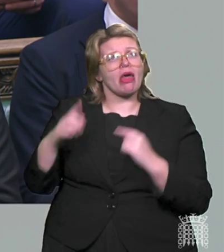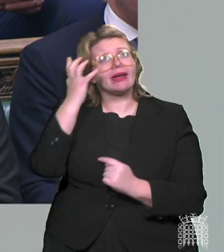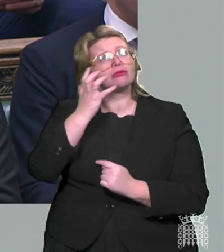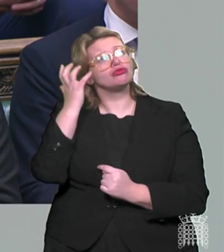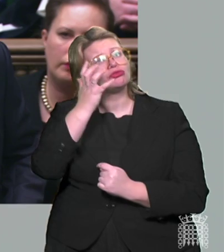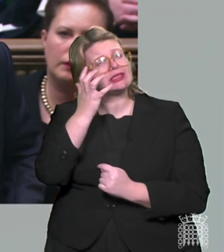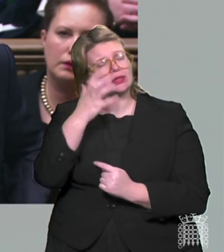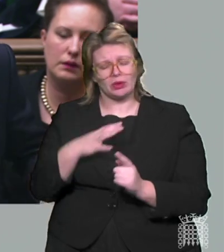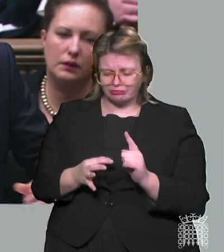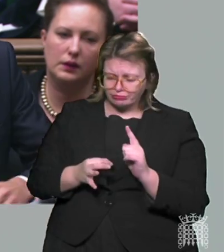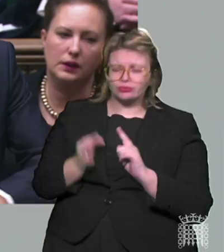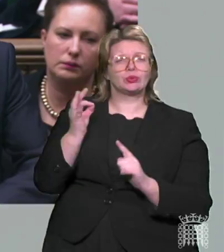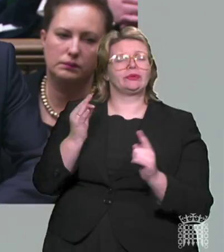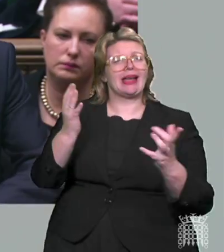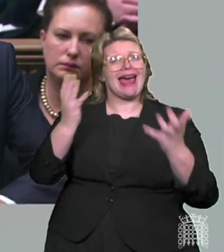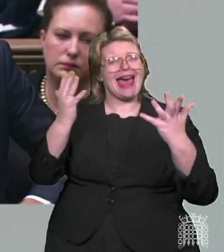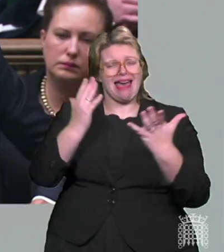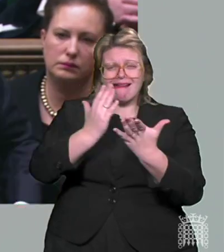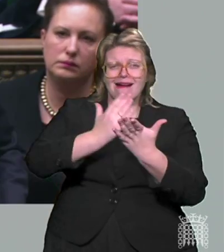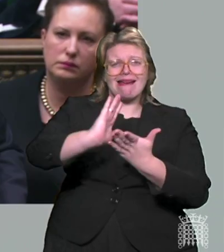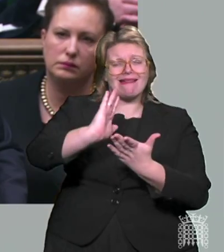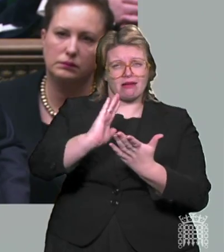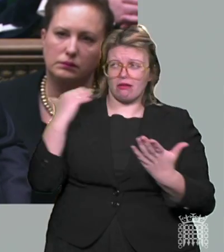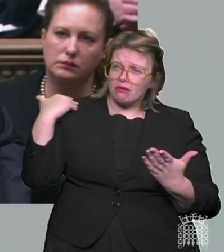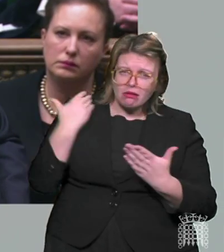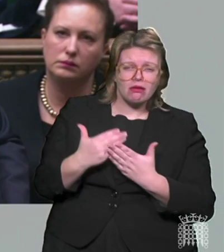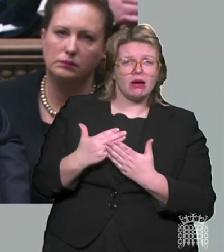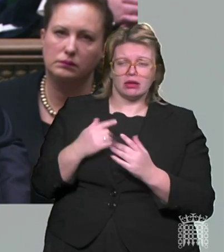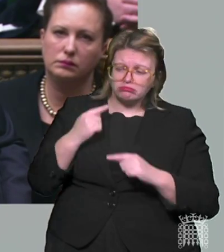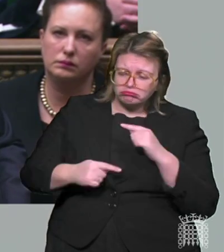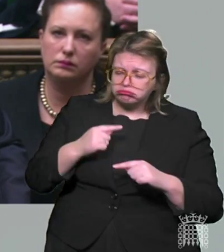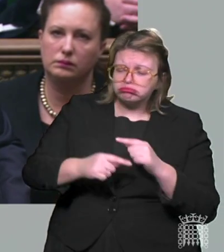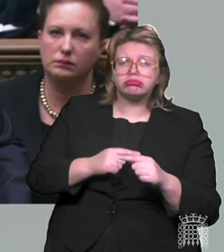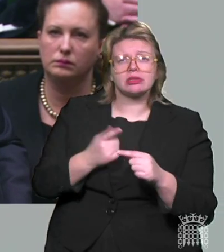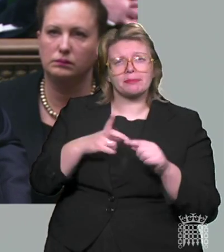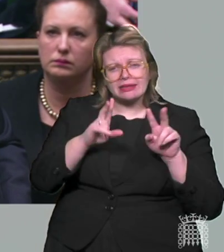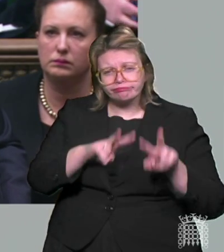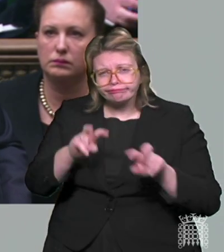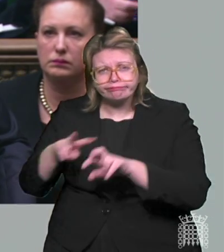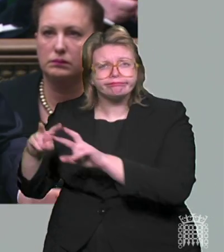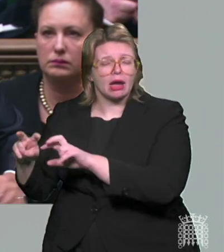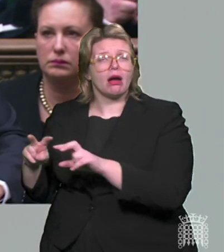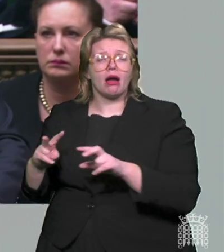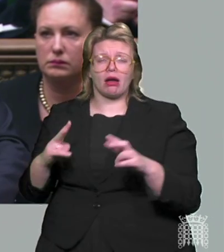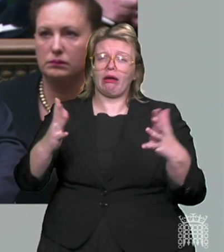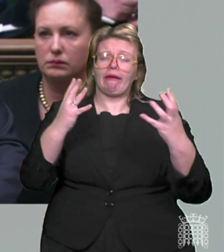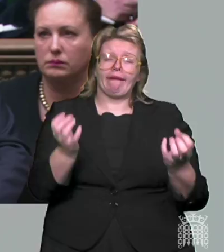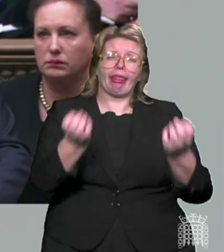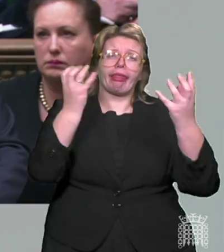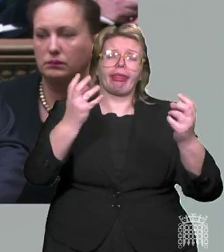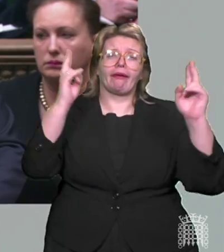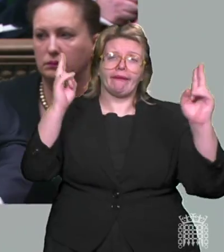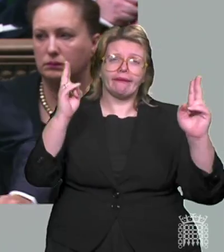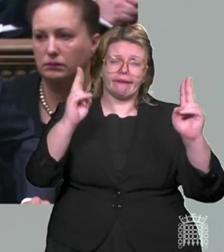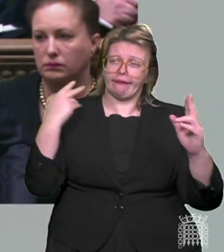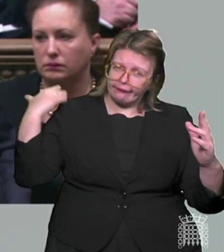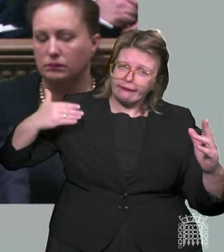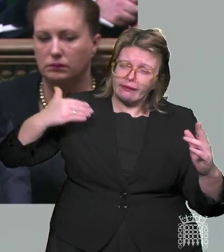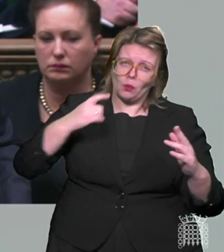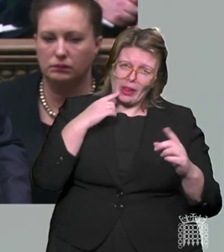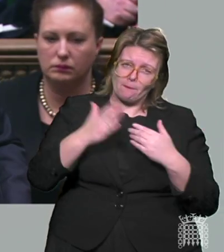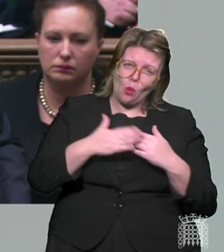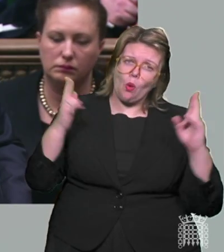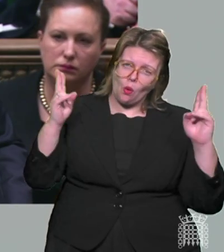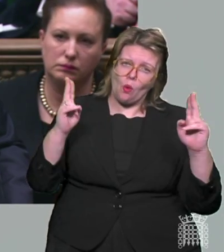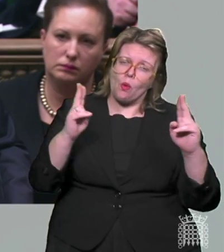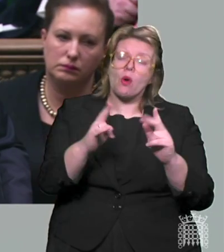The record over the past 10 years is one in which every single air particulate has been reduced, with binding targets to continue reducing them in future.